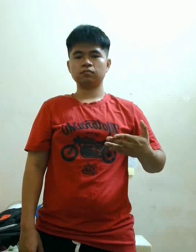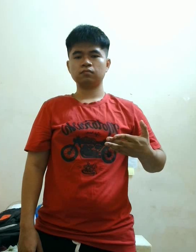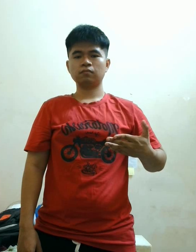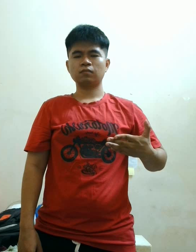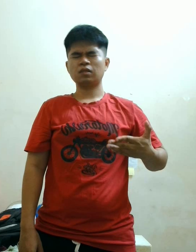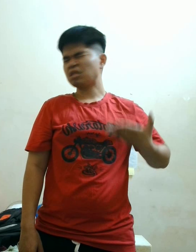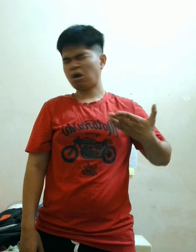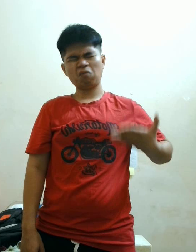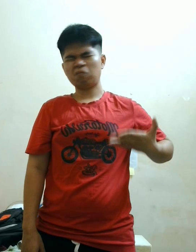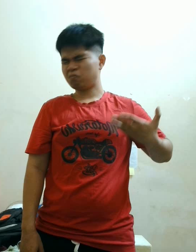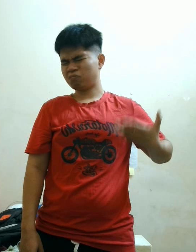nong